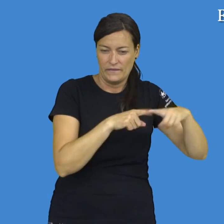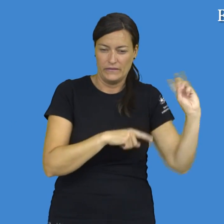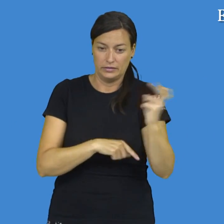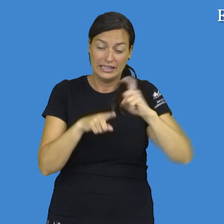etc